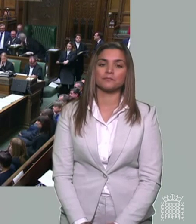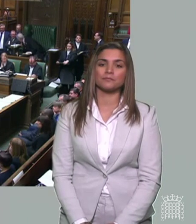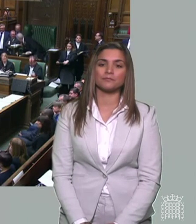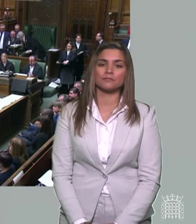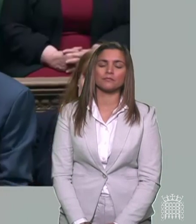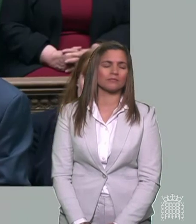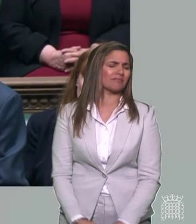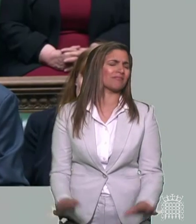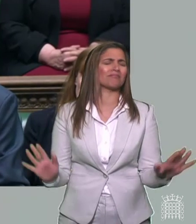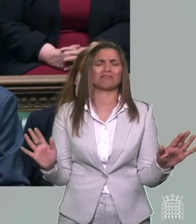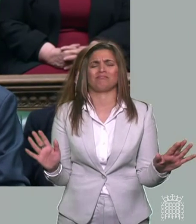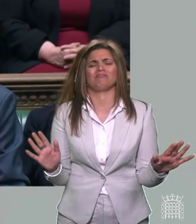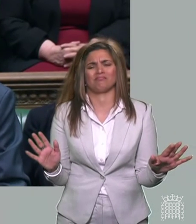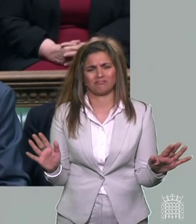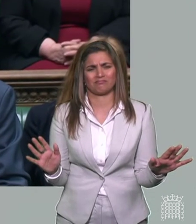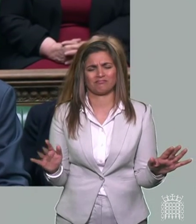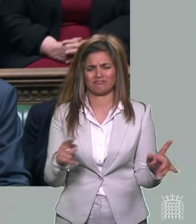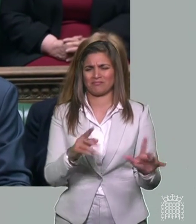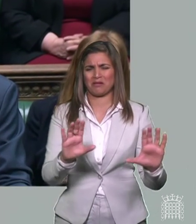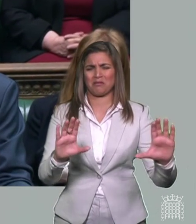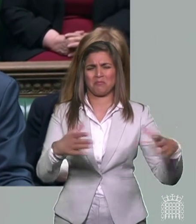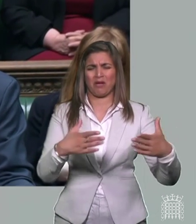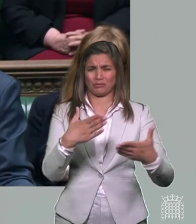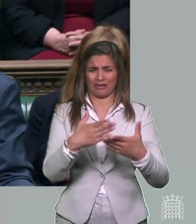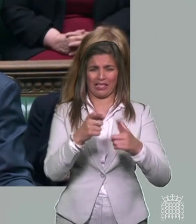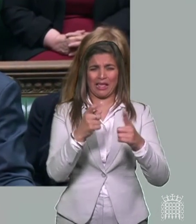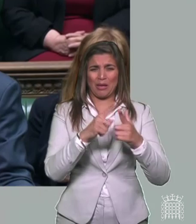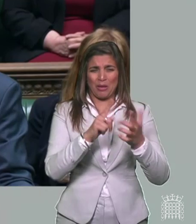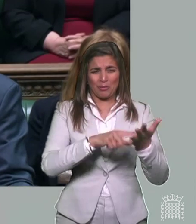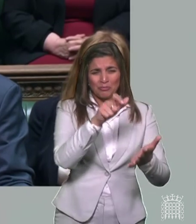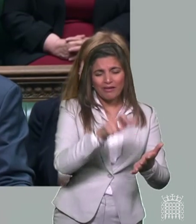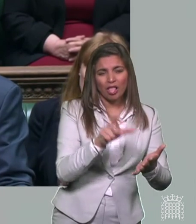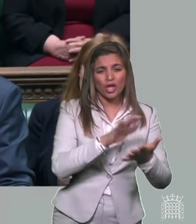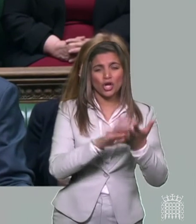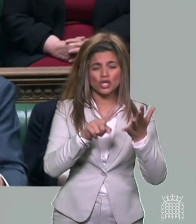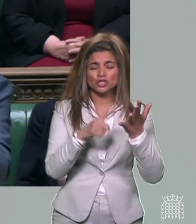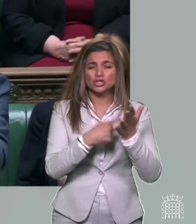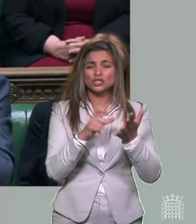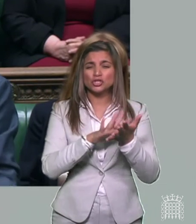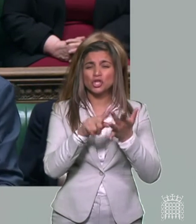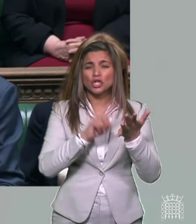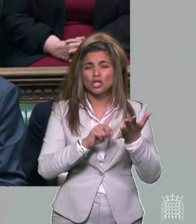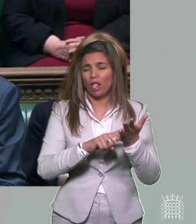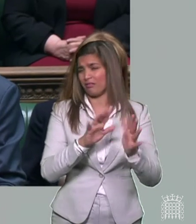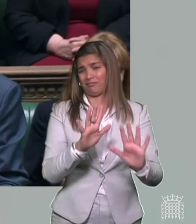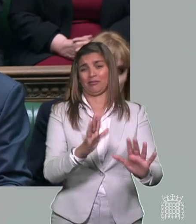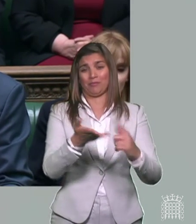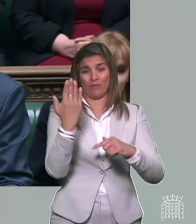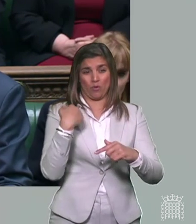The state of it—the party of Peel and Churchill reduced to shouting and screaming in defence of this lawbreaker.